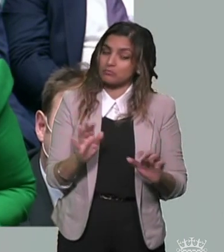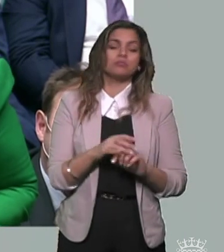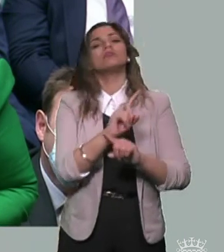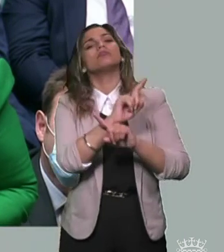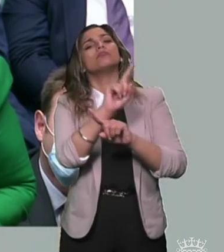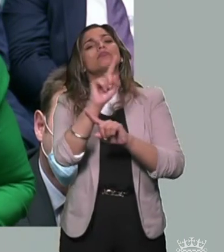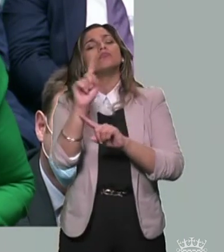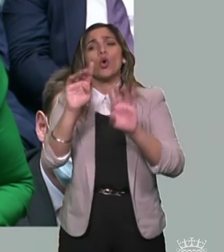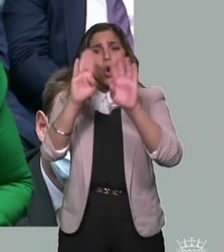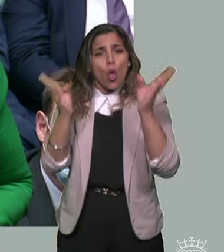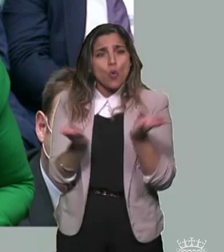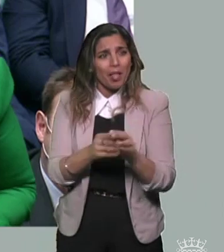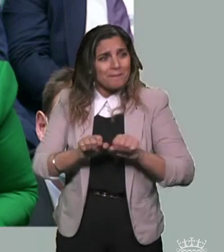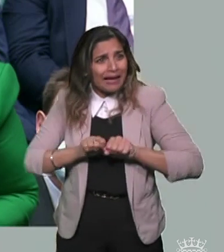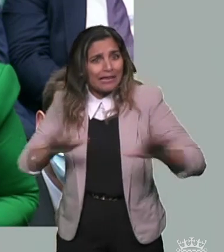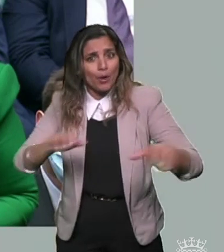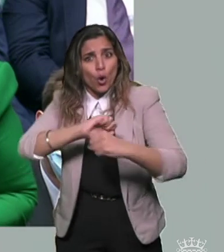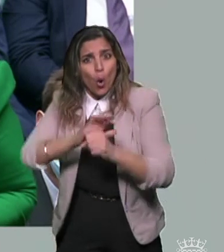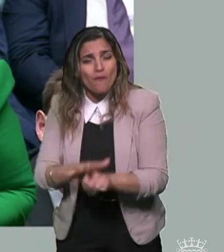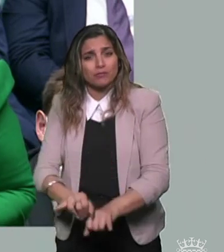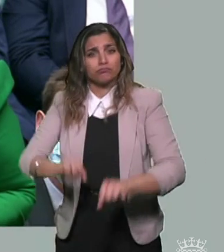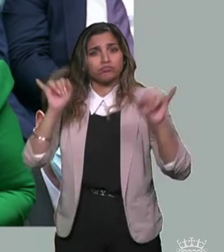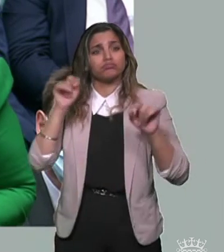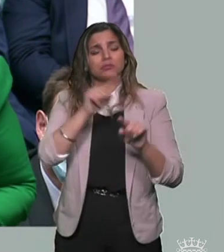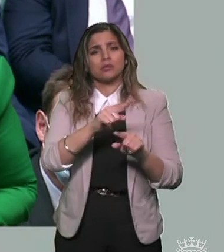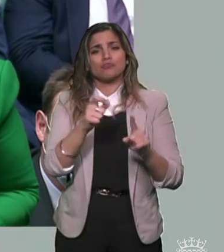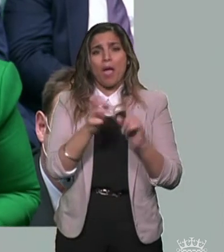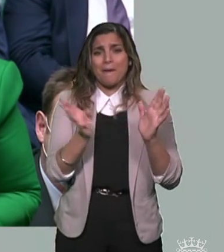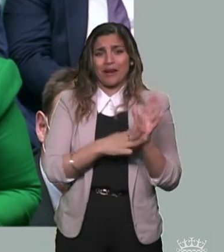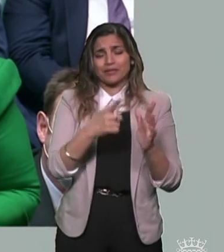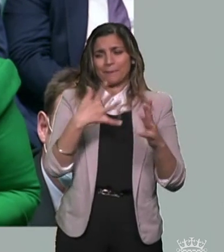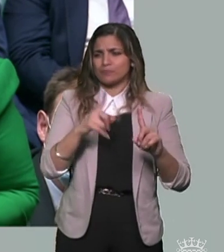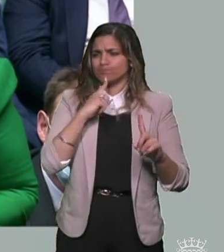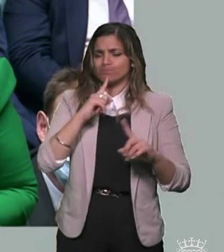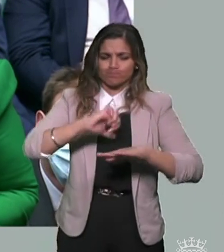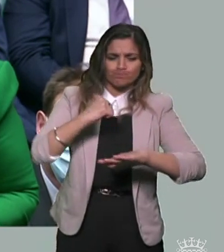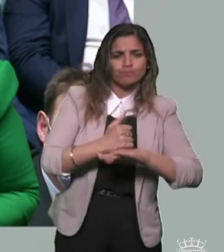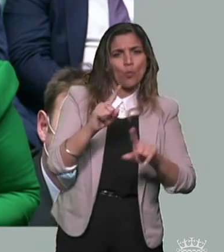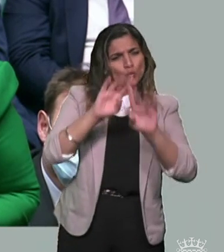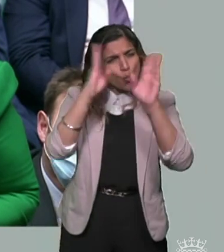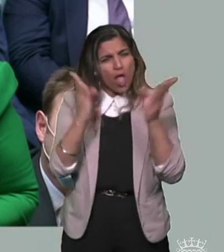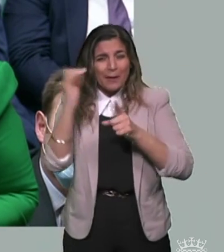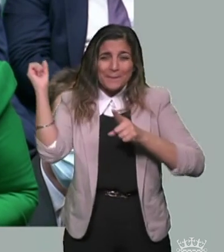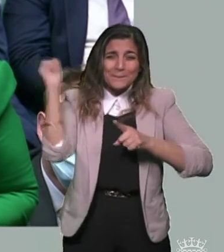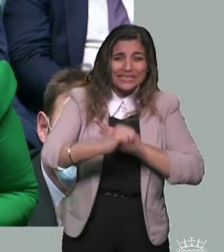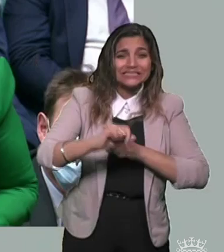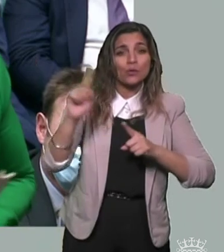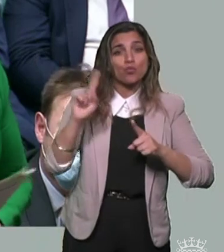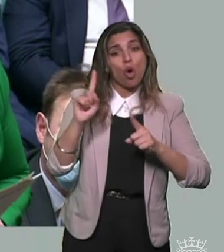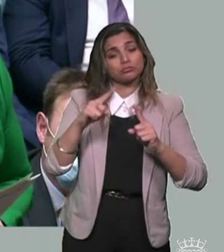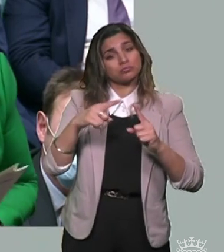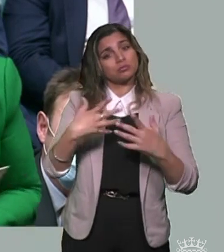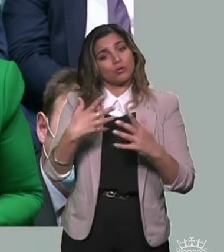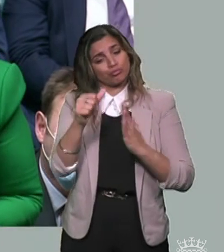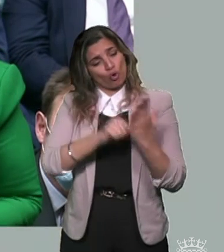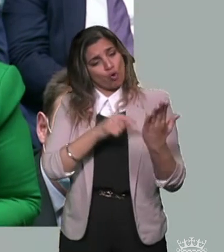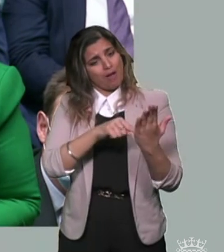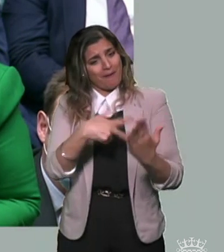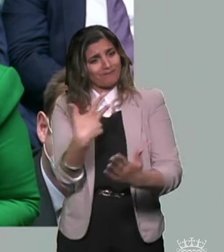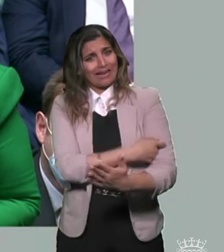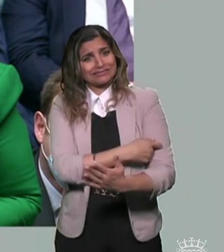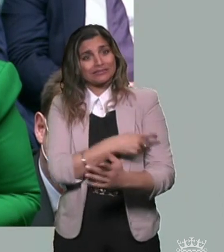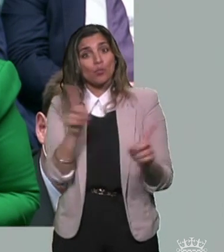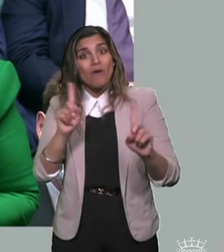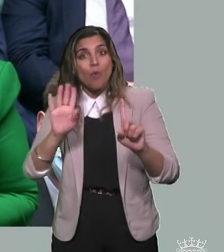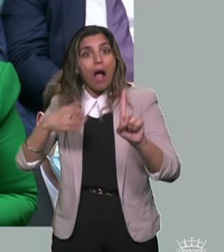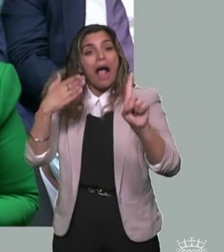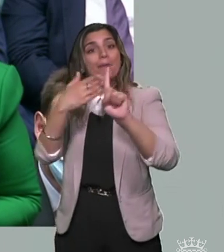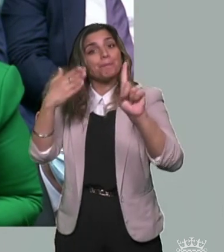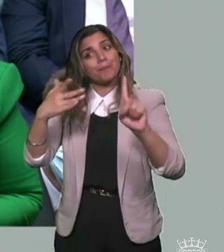Faced with the global pandemic, our Prime Minister set out to build a world-beating vaccination programme to save lives; he was successful.